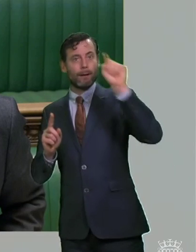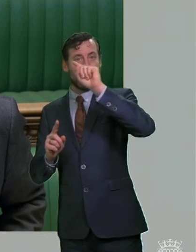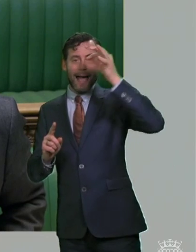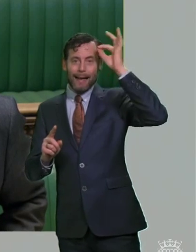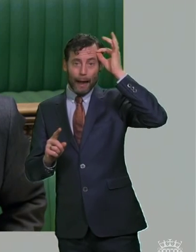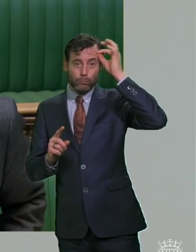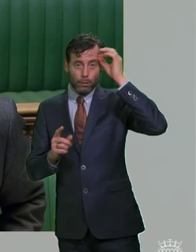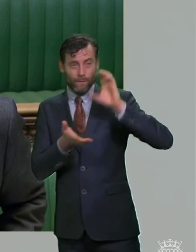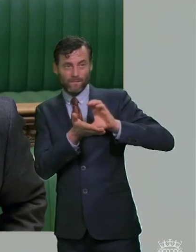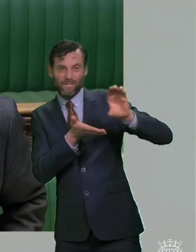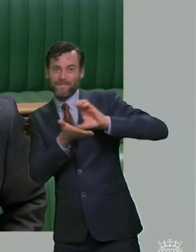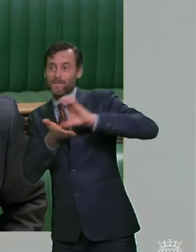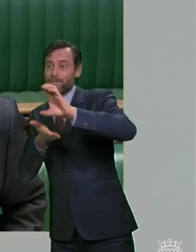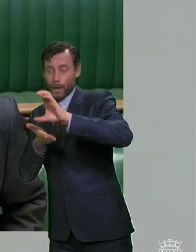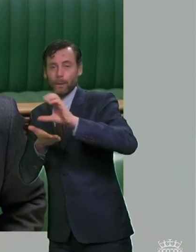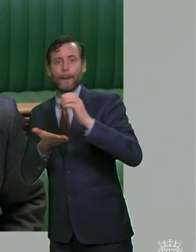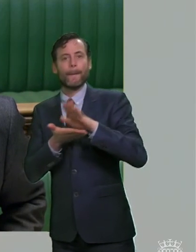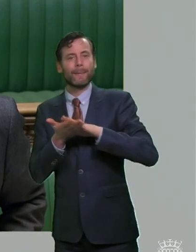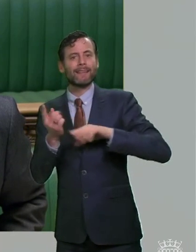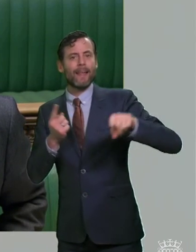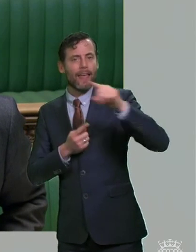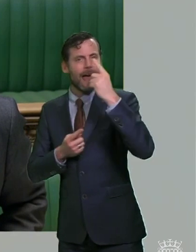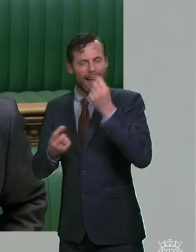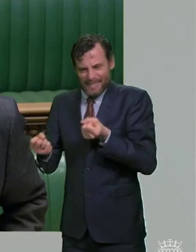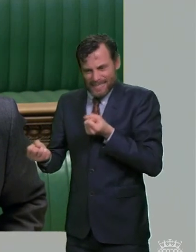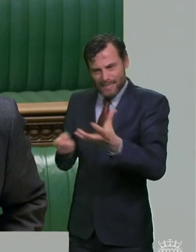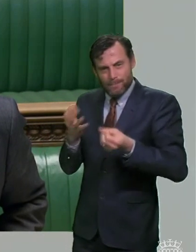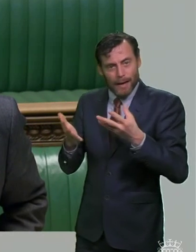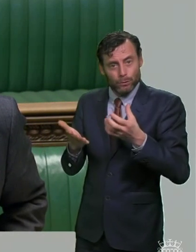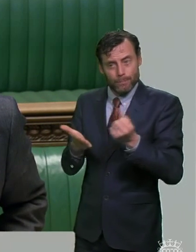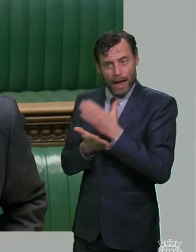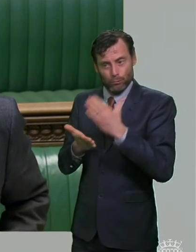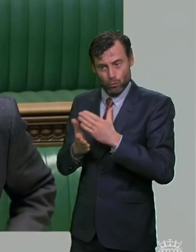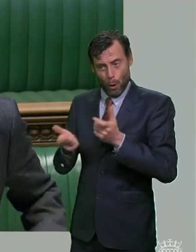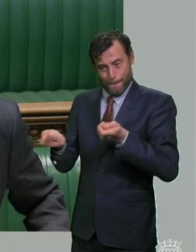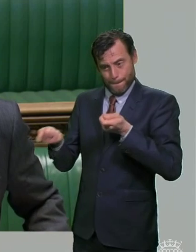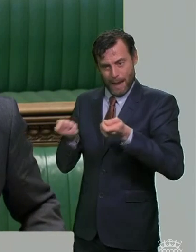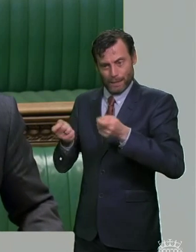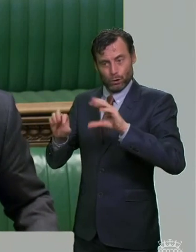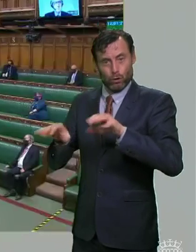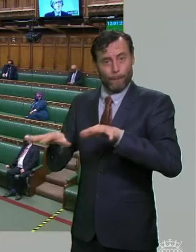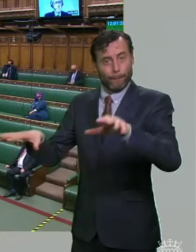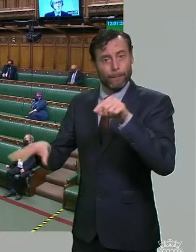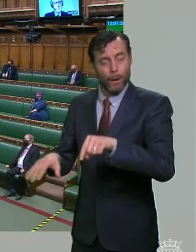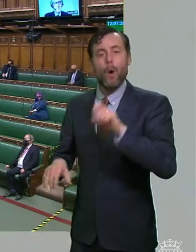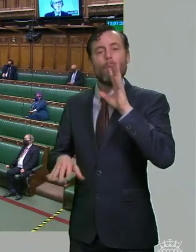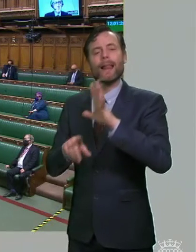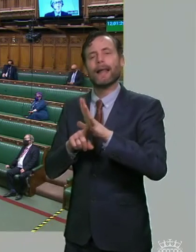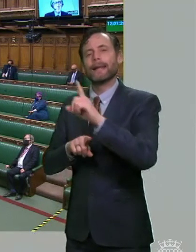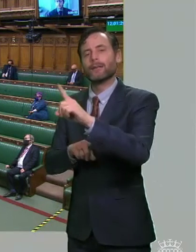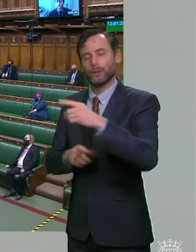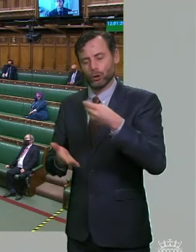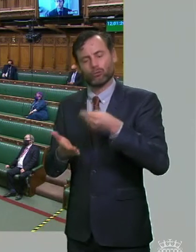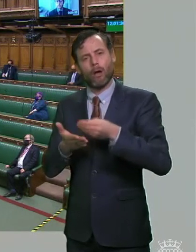We will continue to support our local authorities and he will be hearing more from the Chancellor next week.